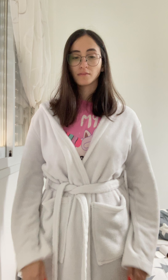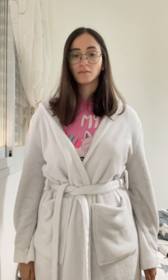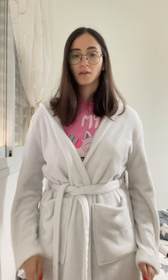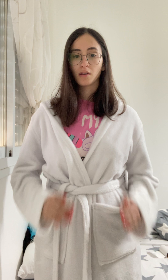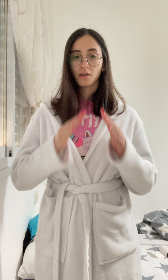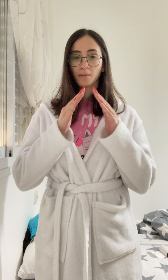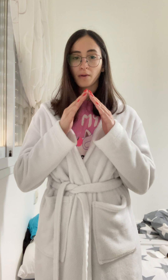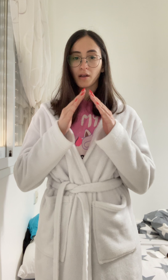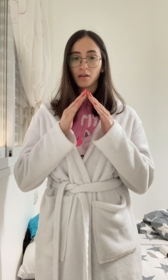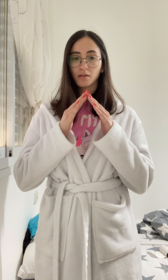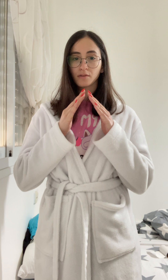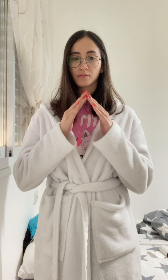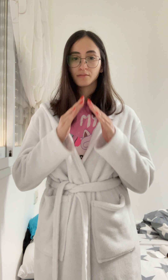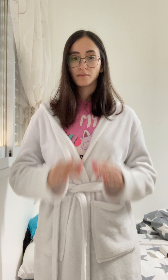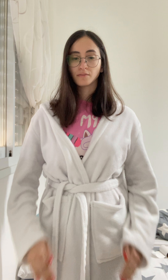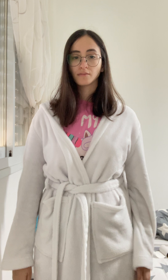בית